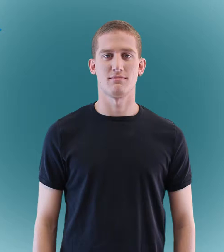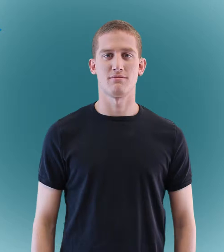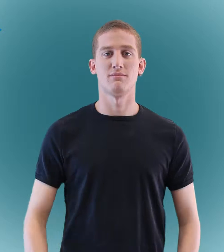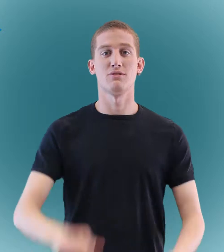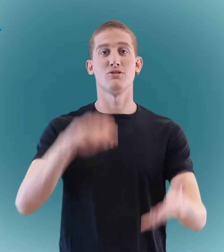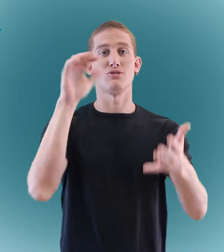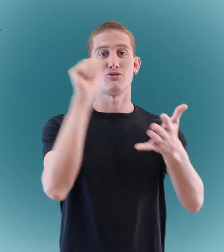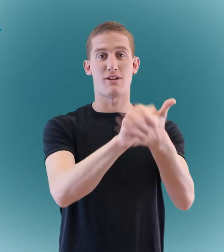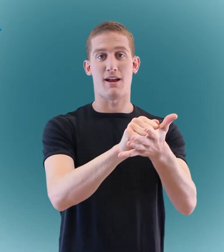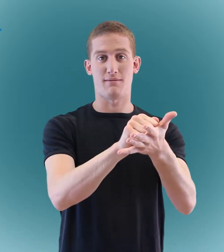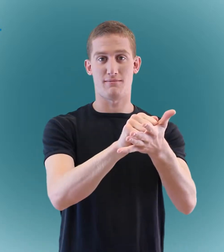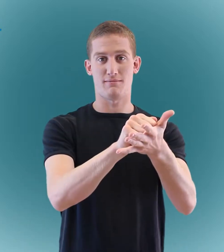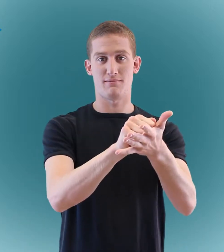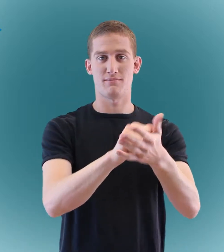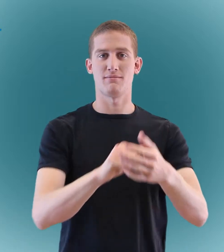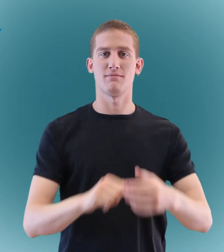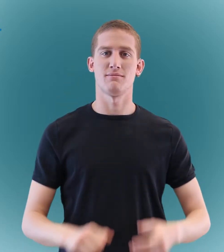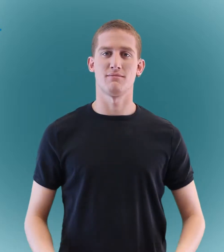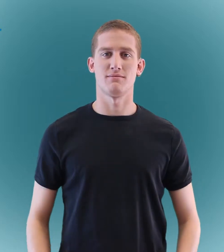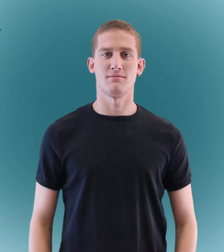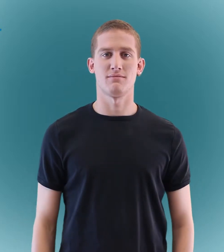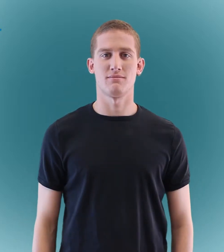לשלם